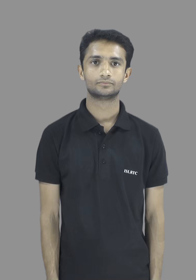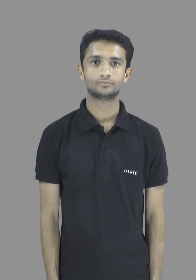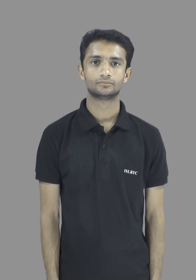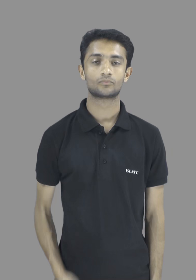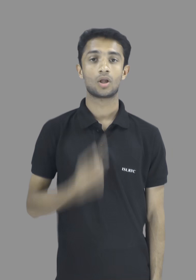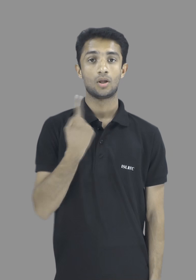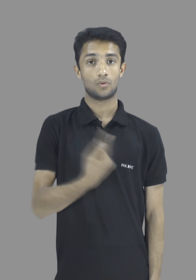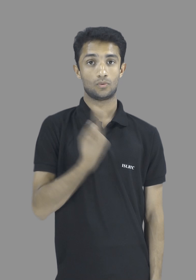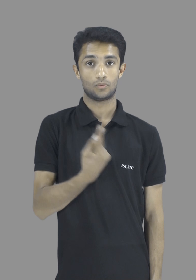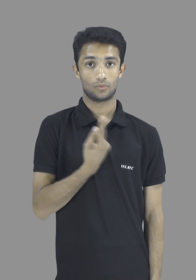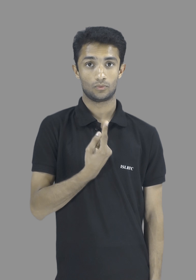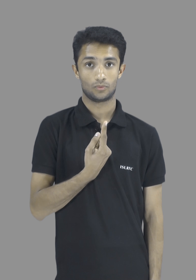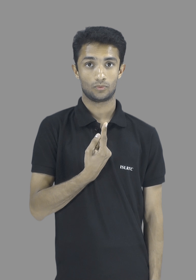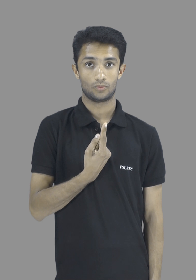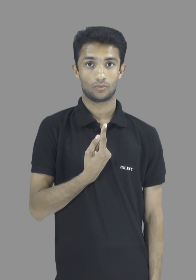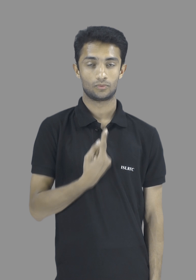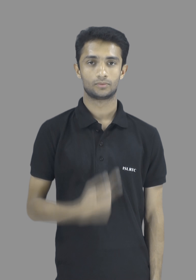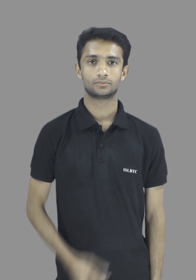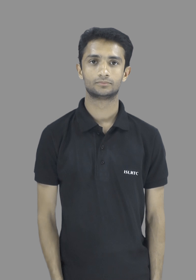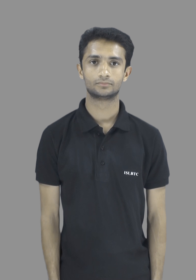Alone Solo